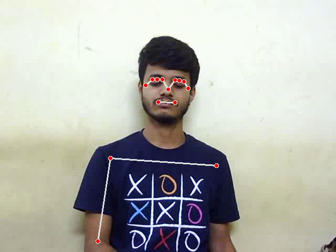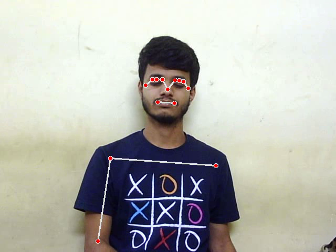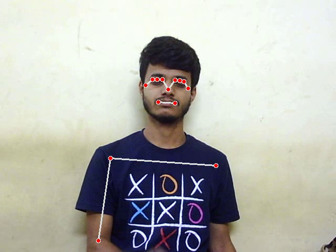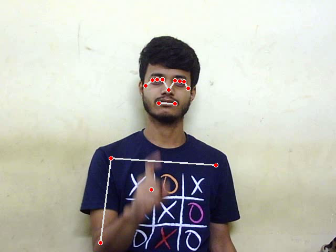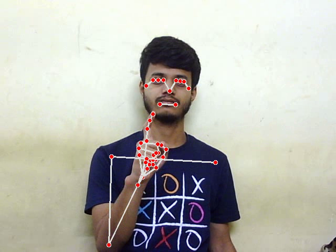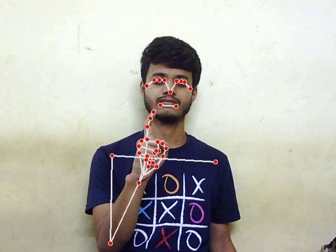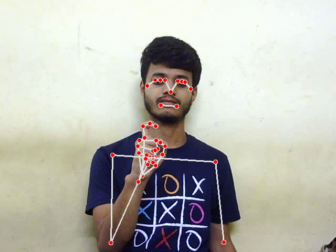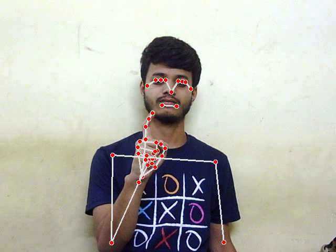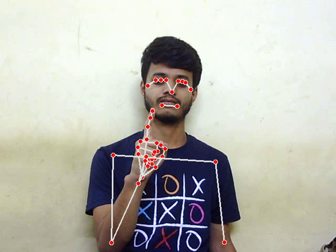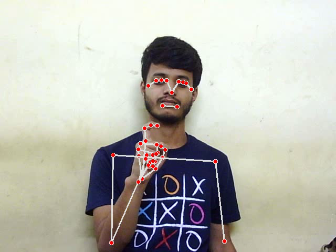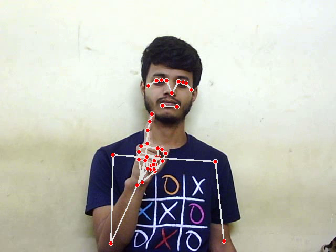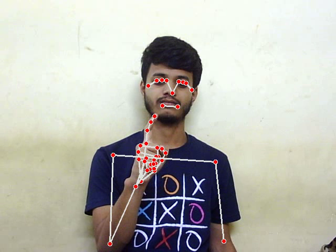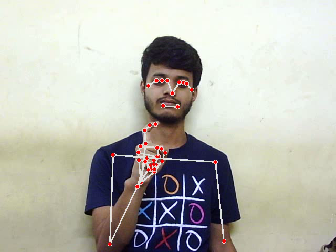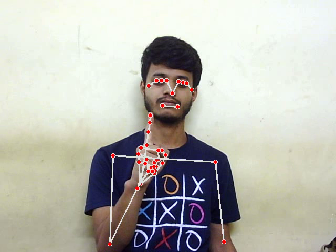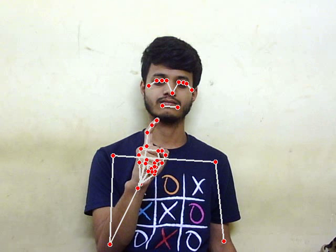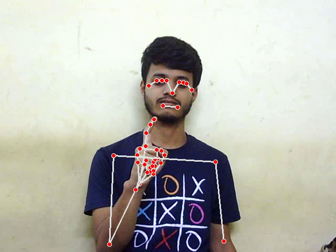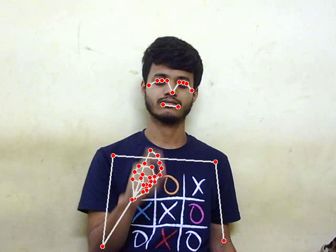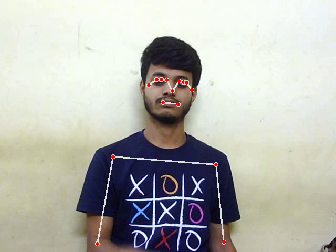question